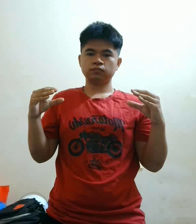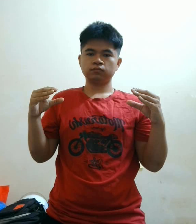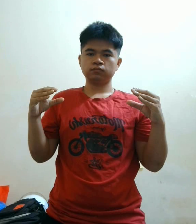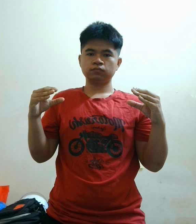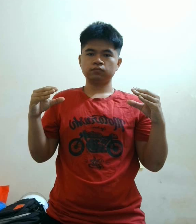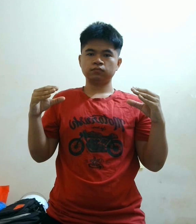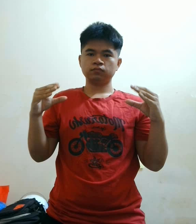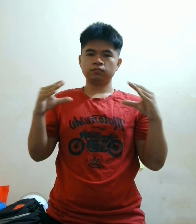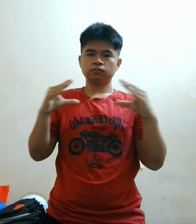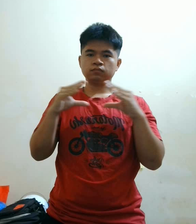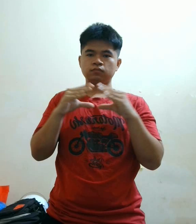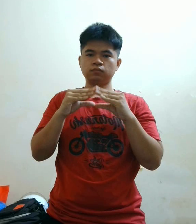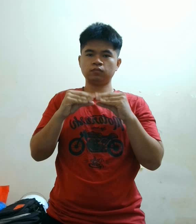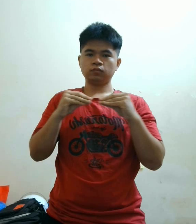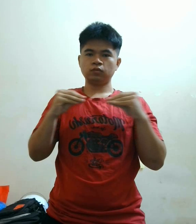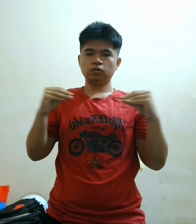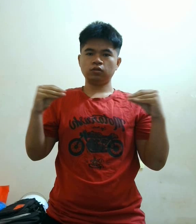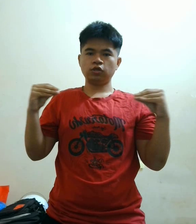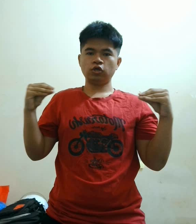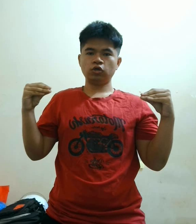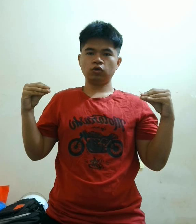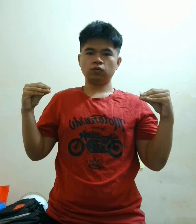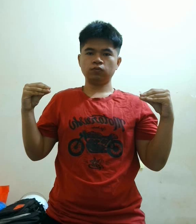nhieu